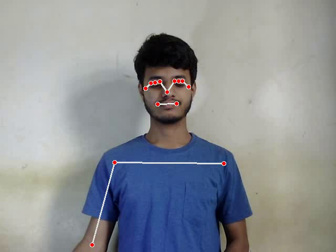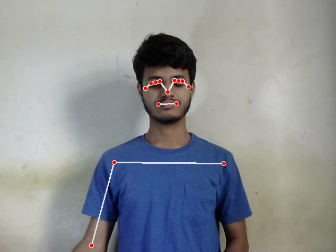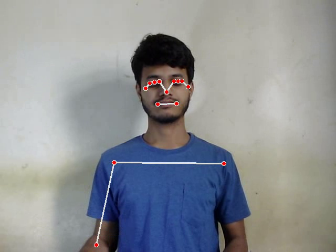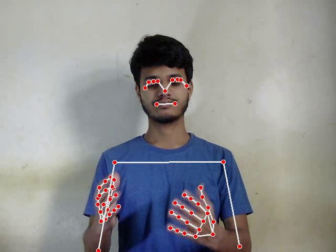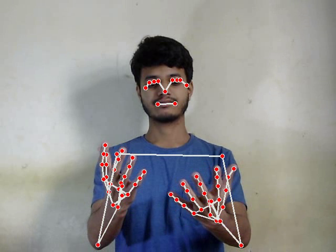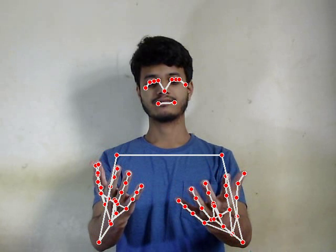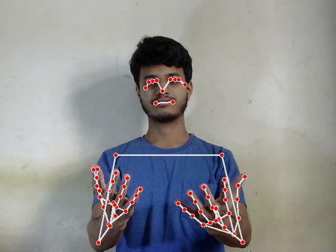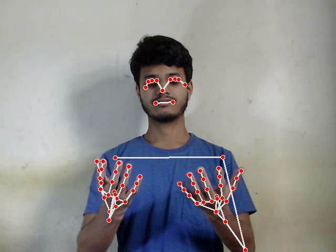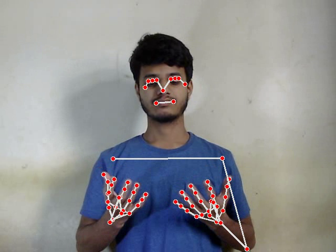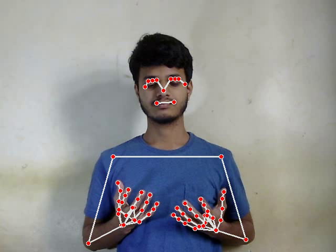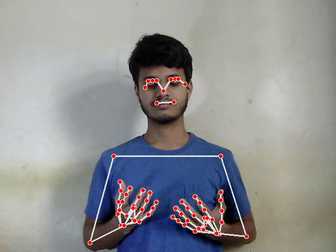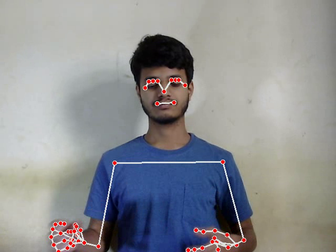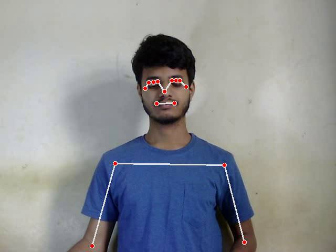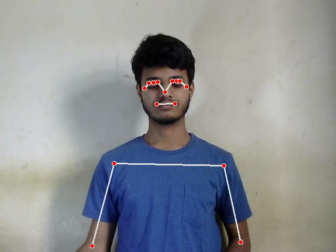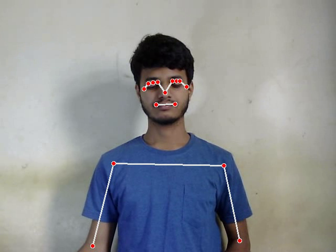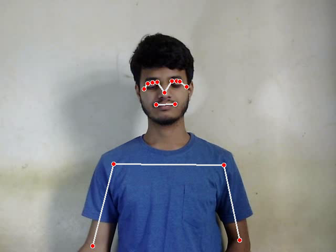want